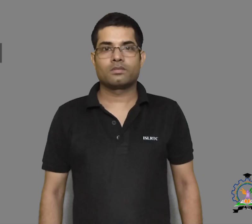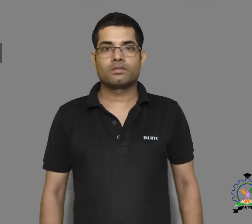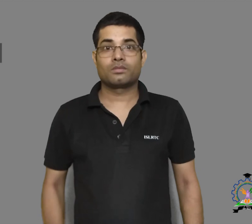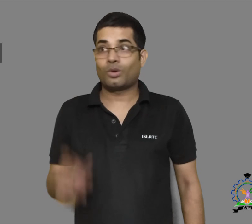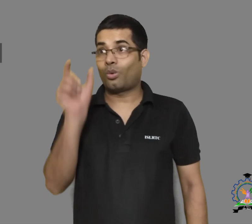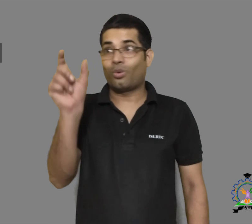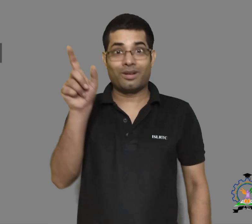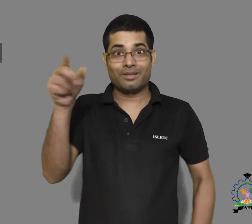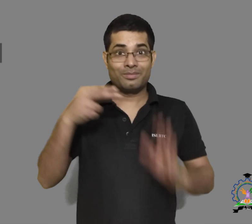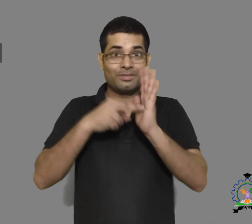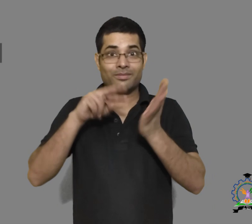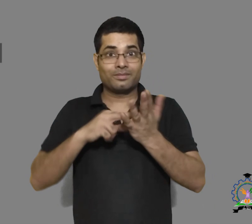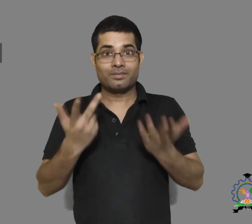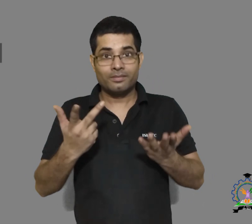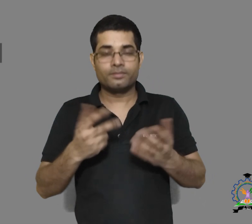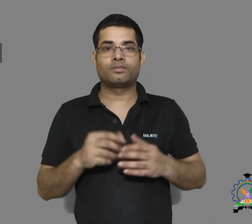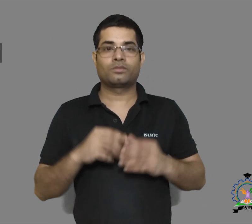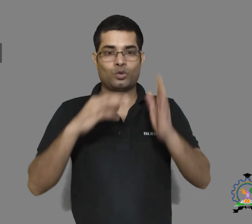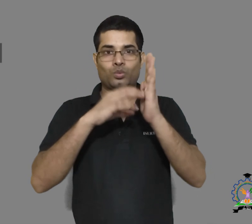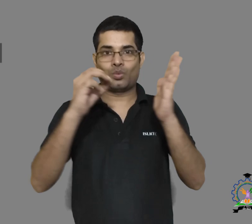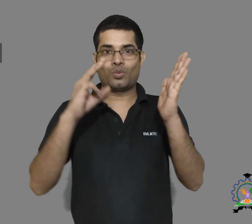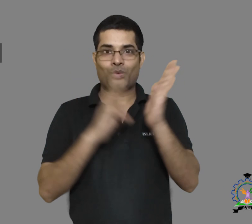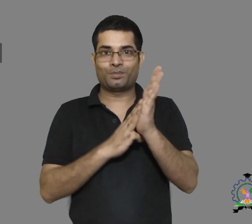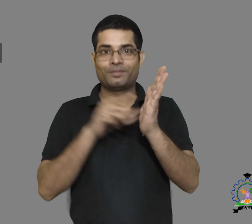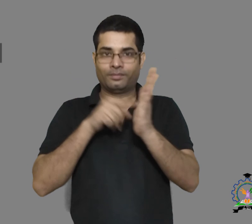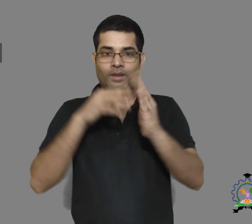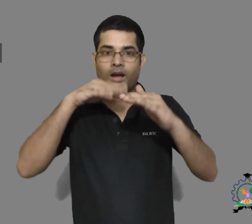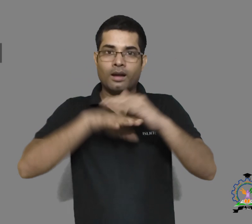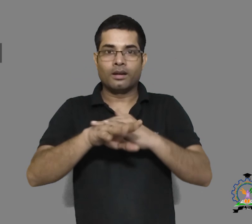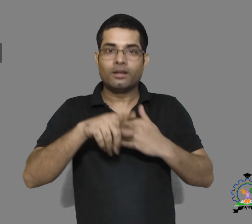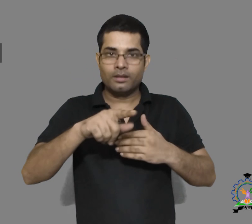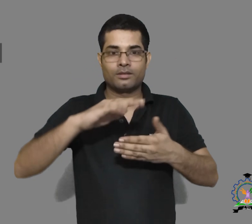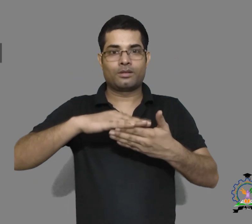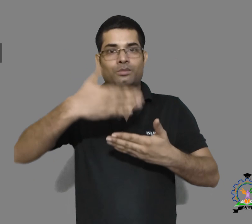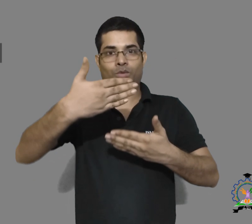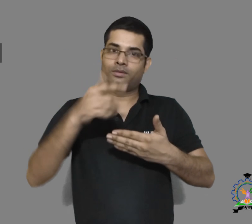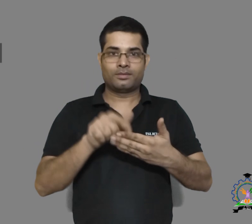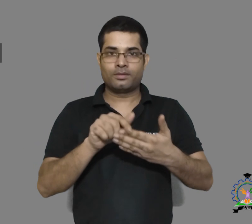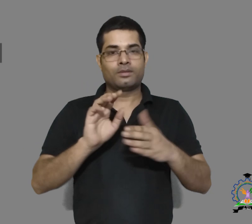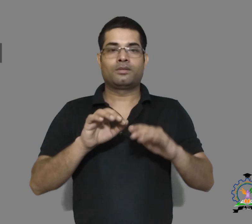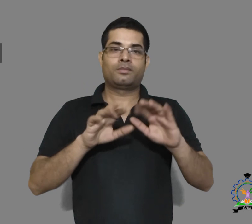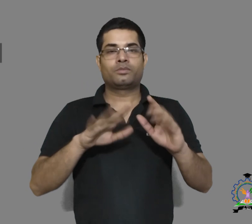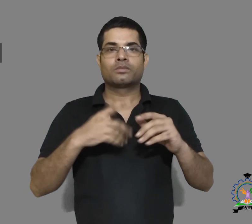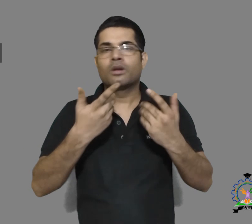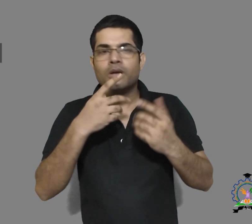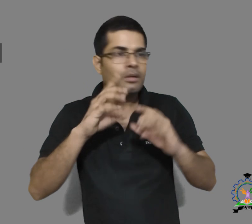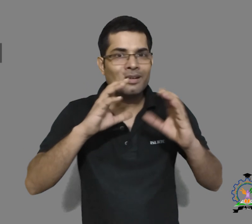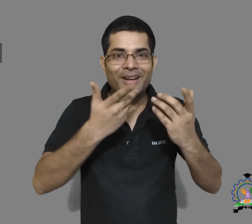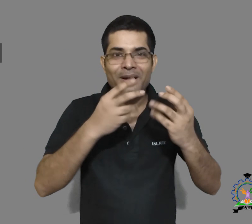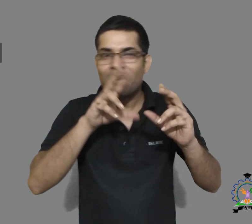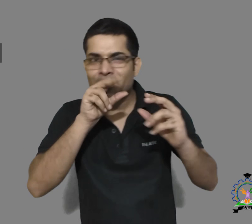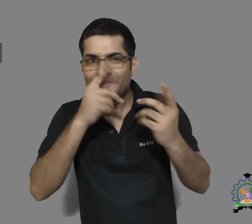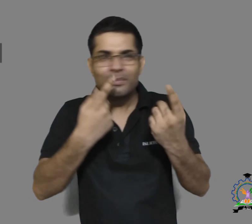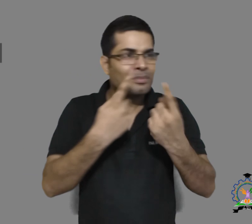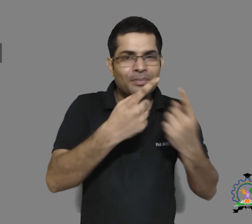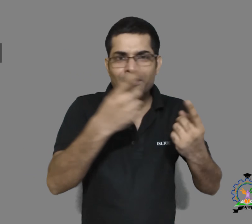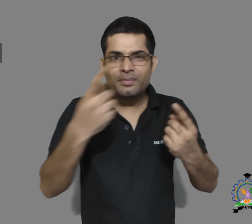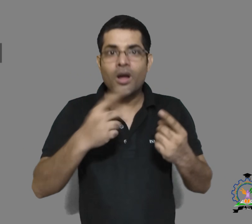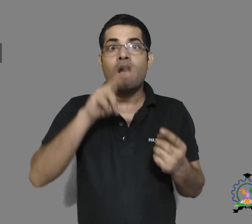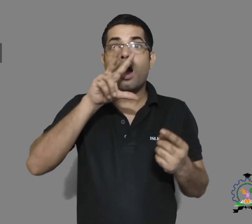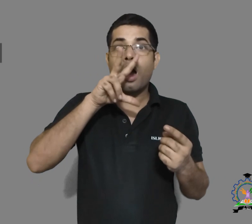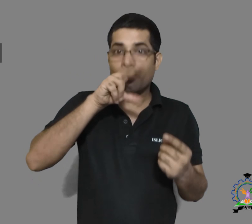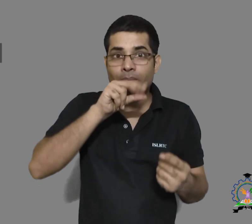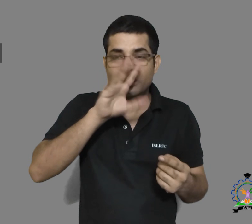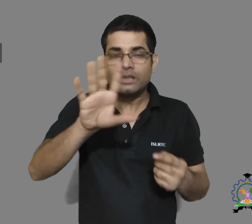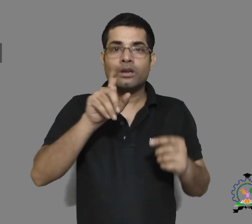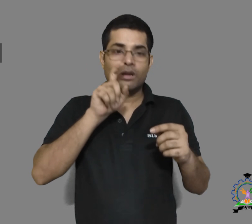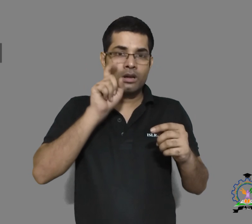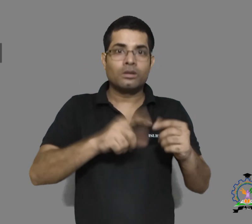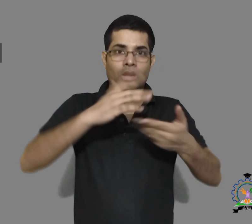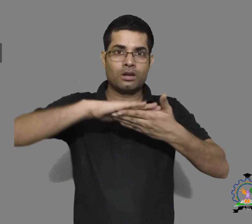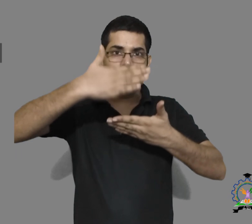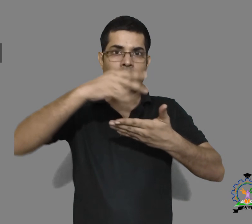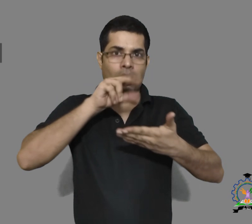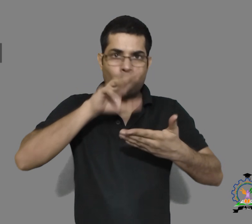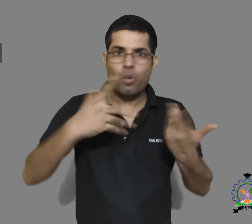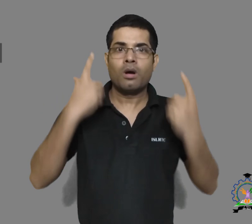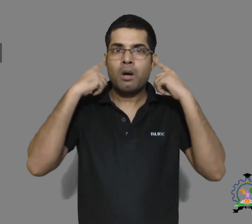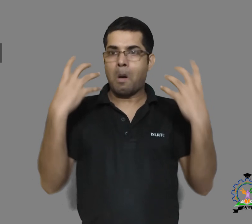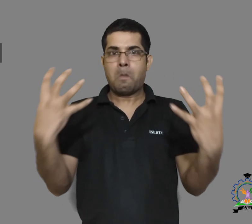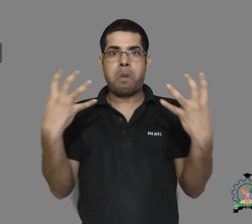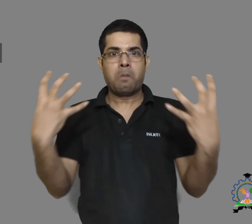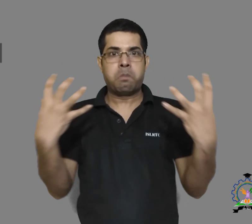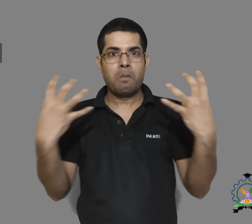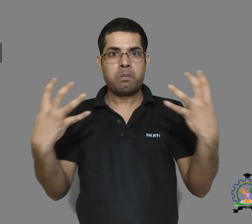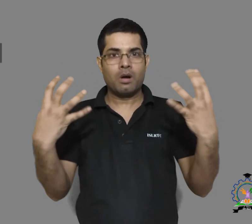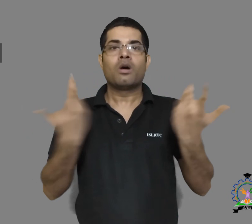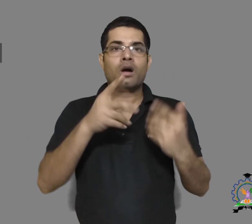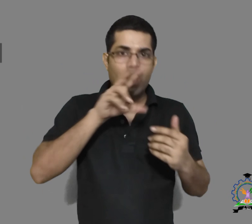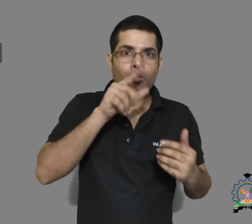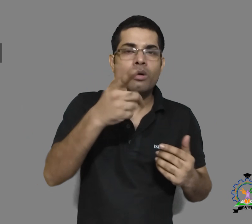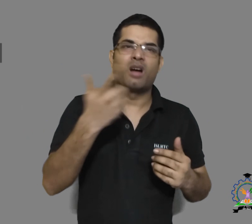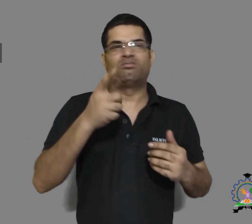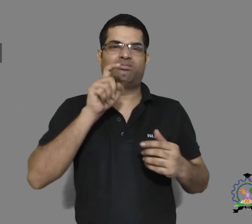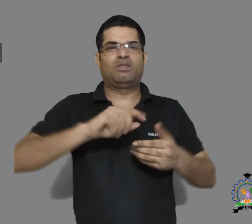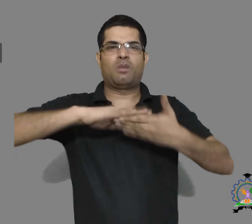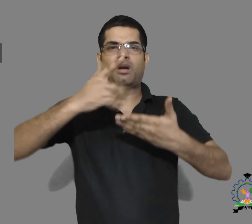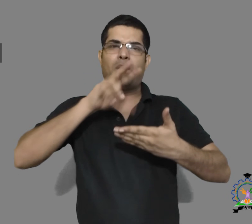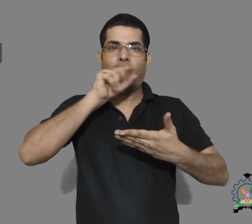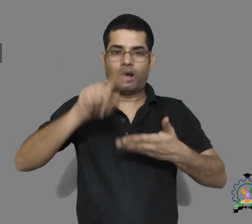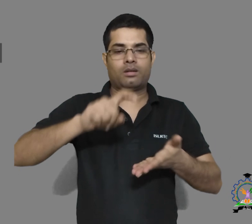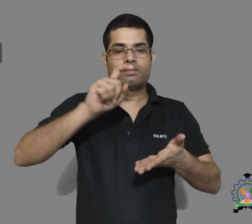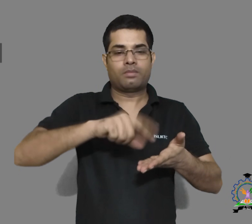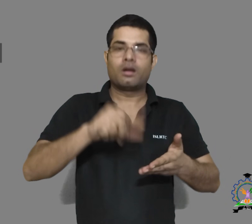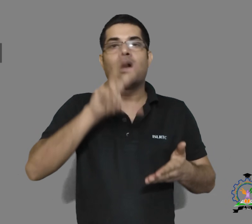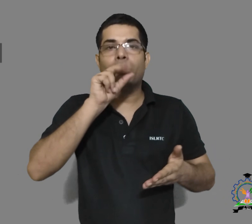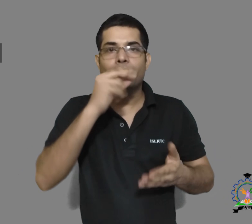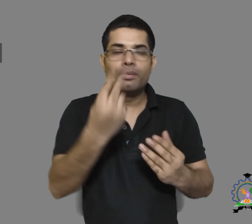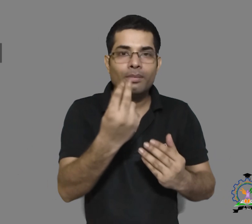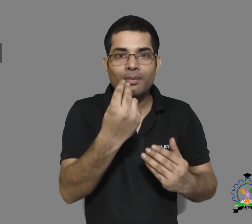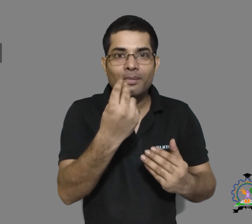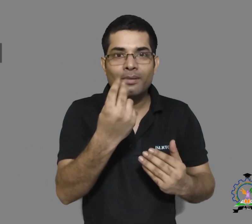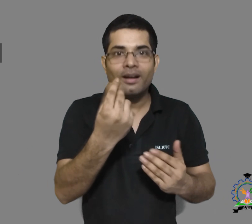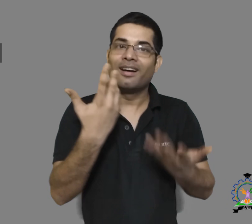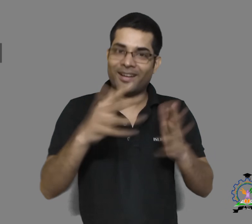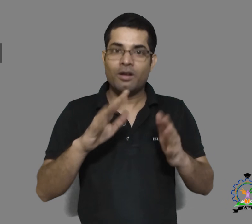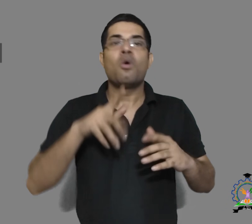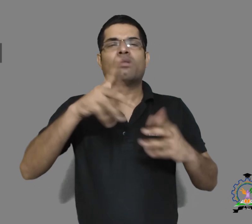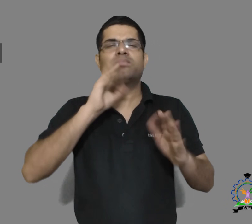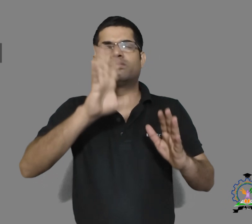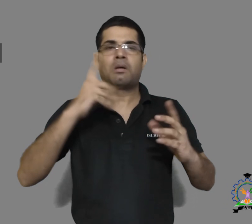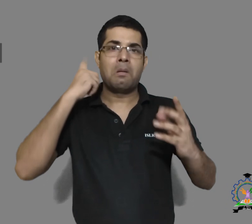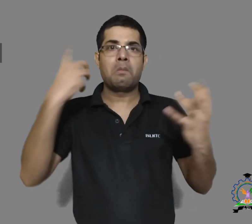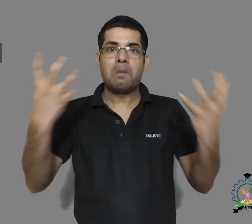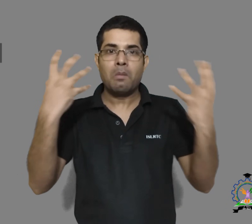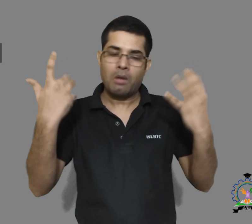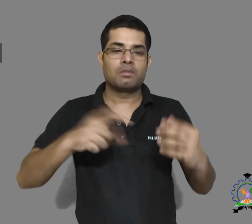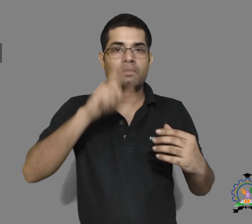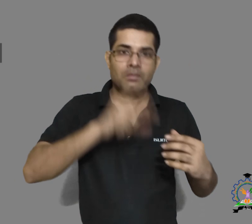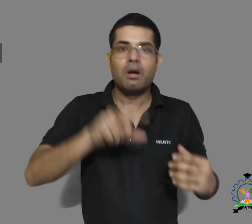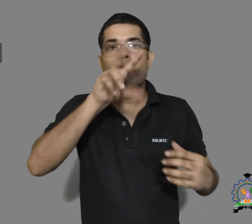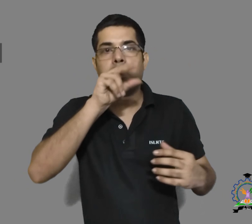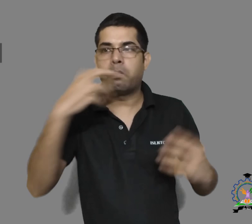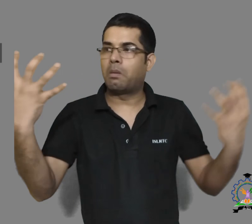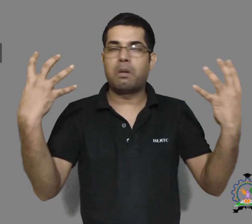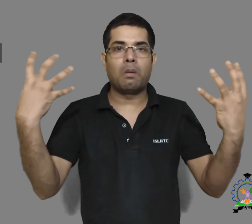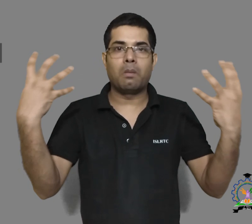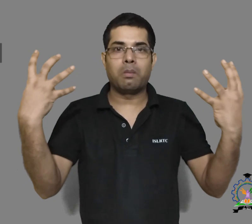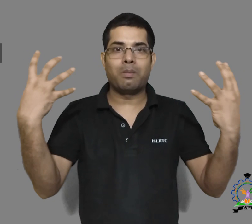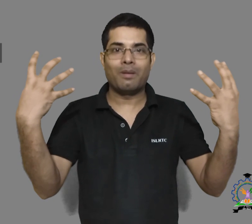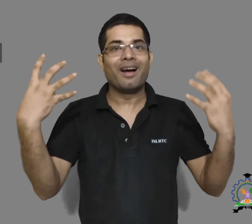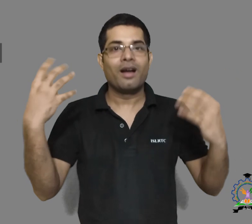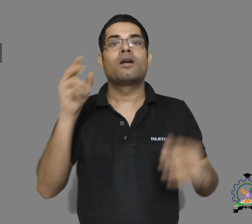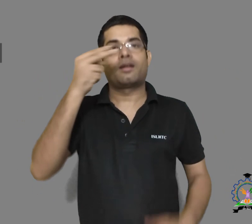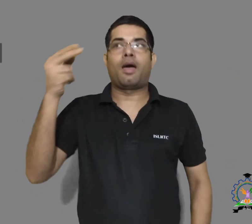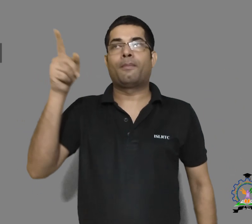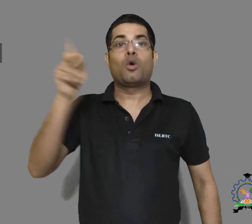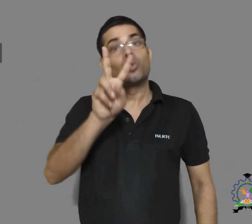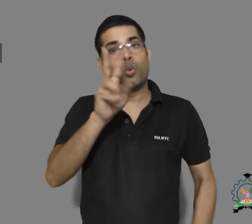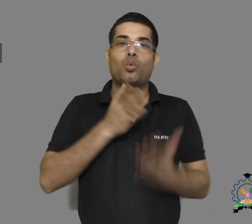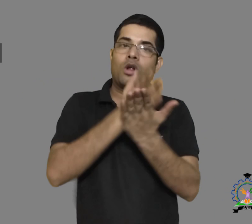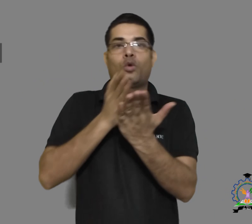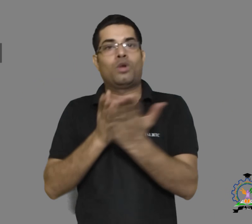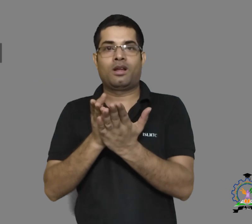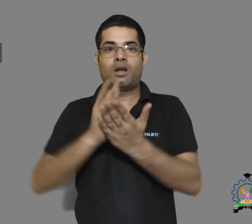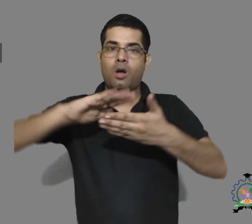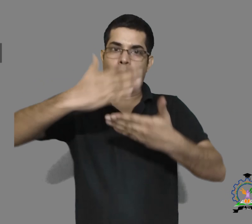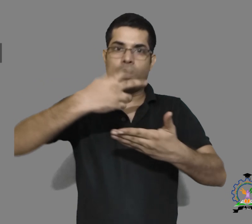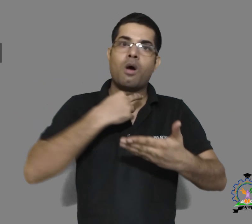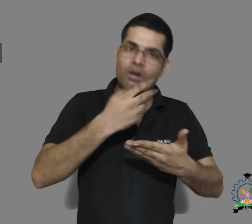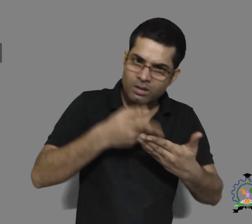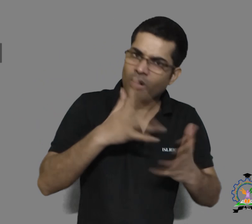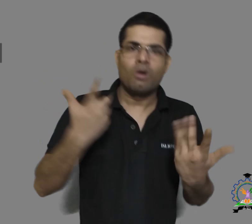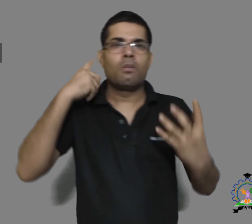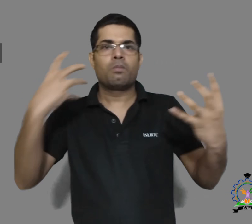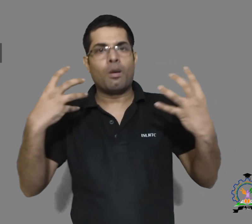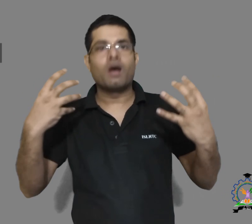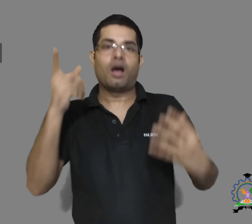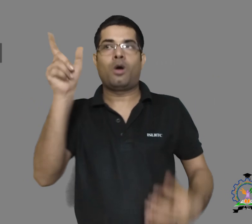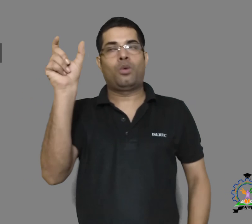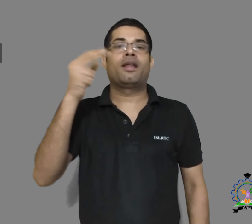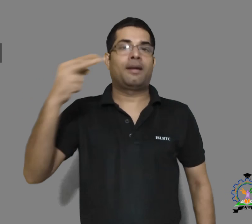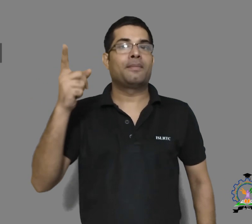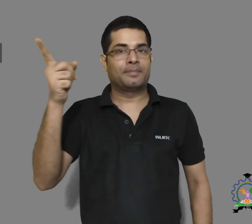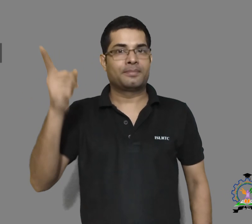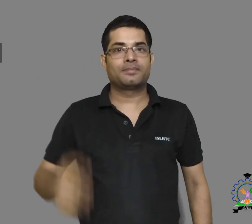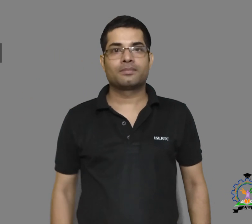Audio Type